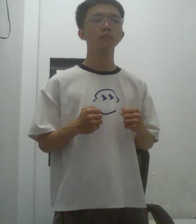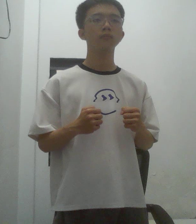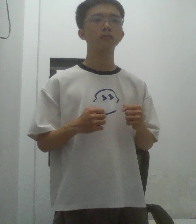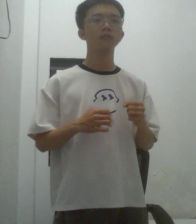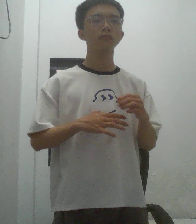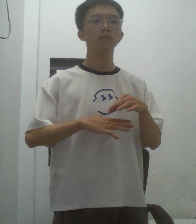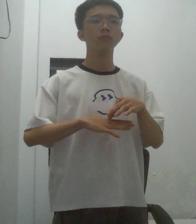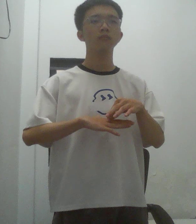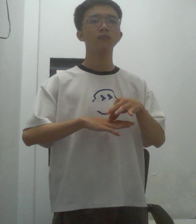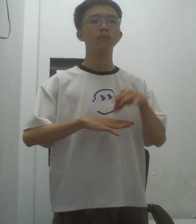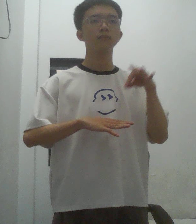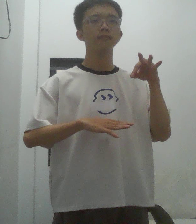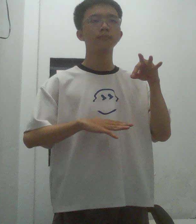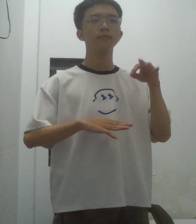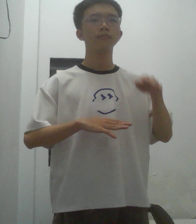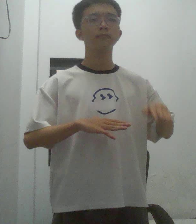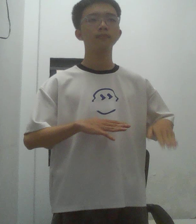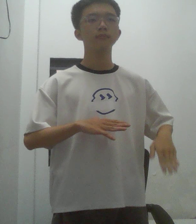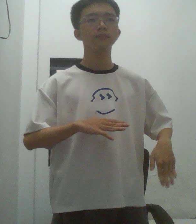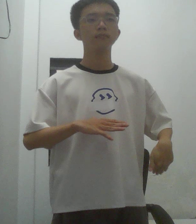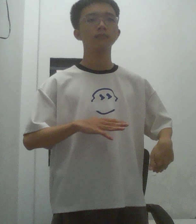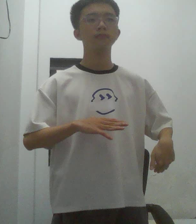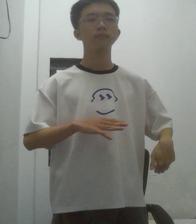tuan sau